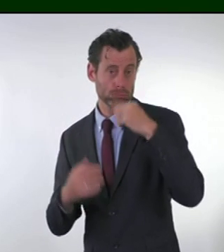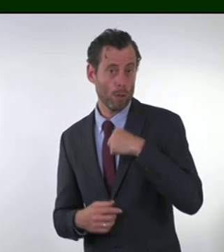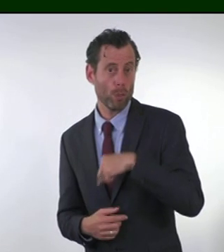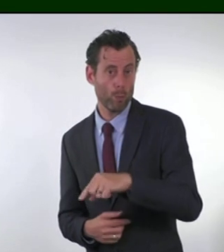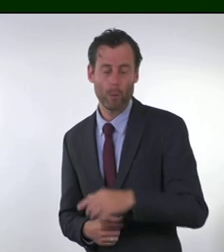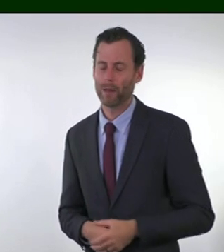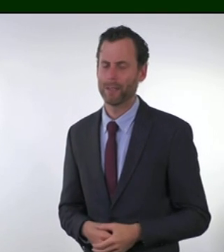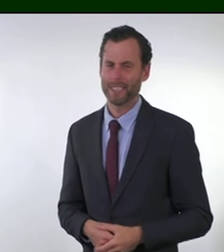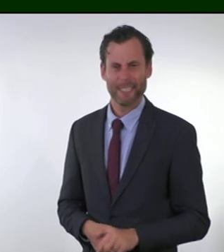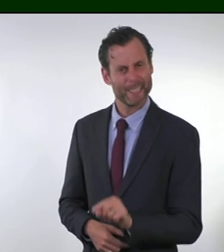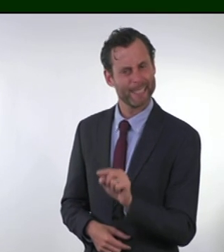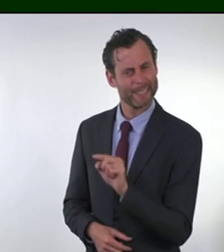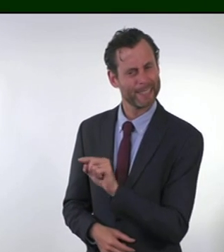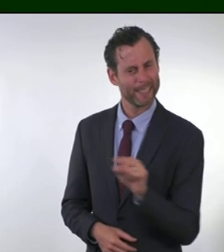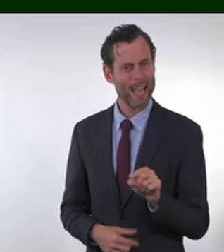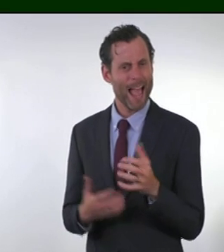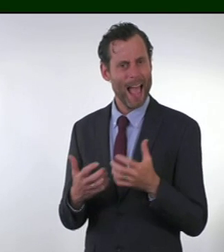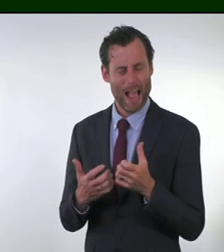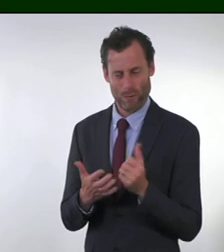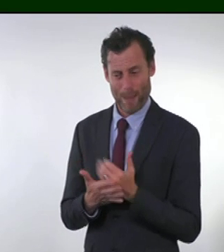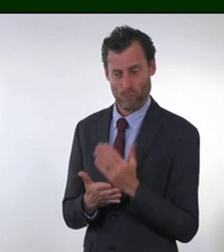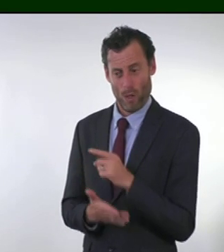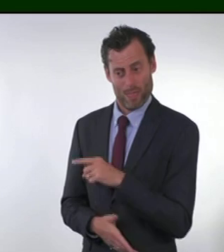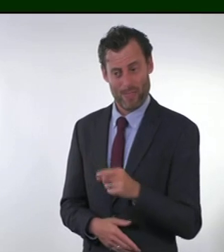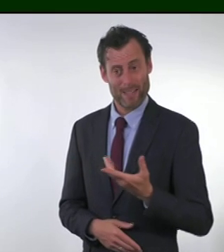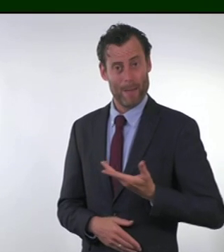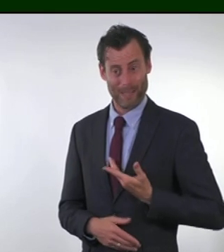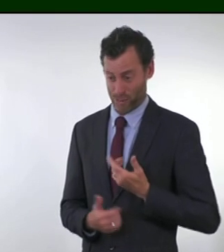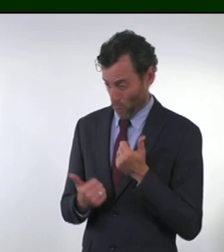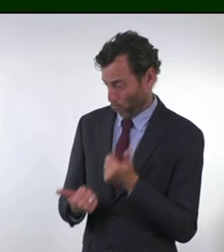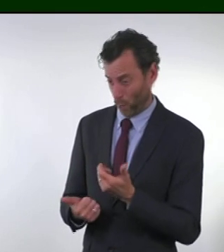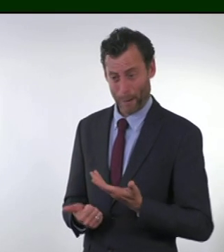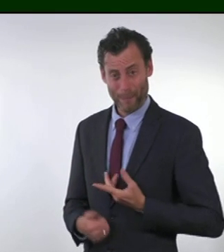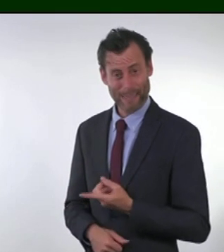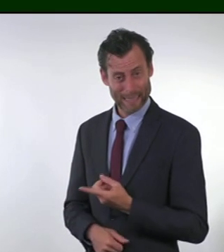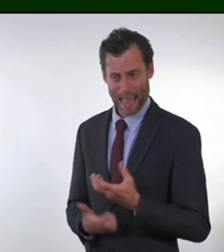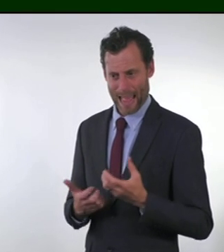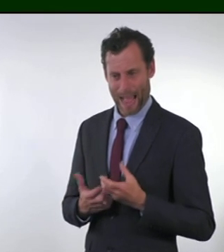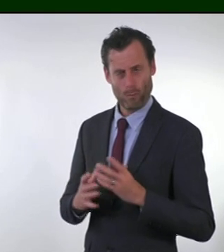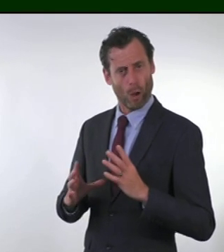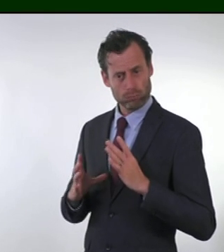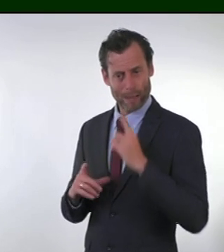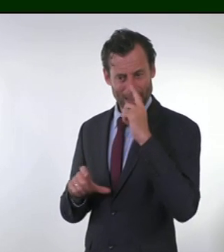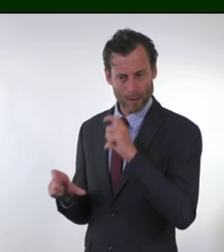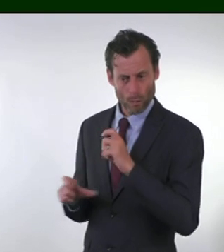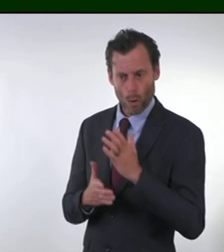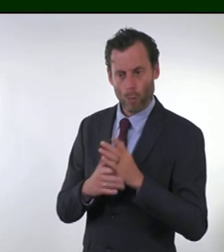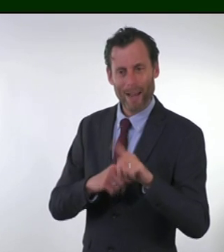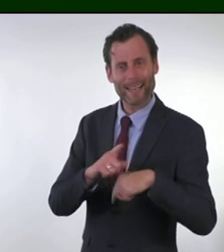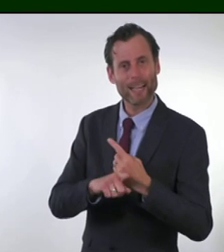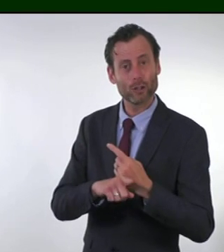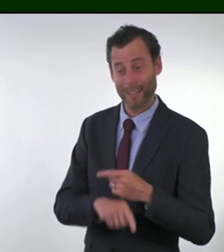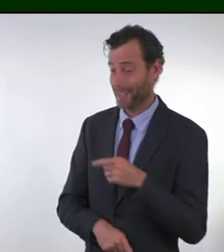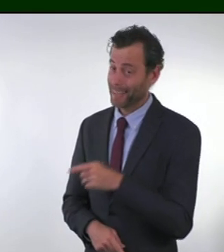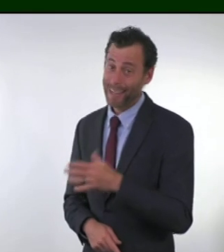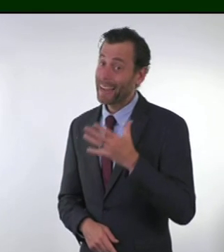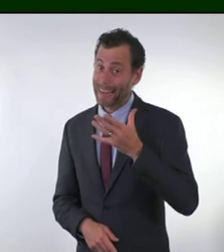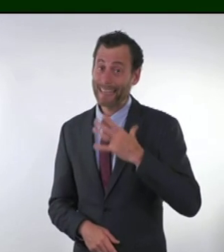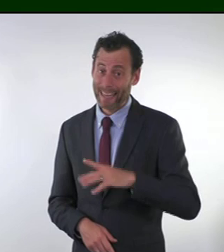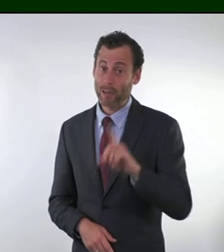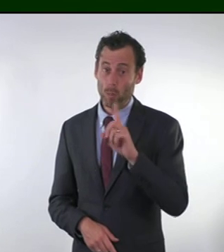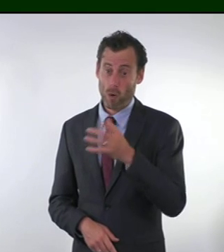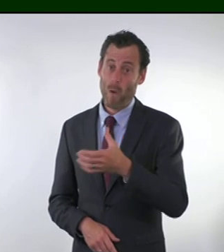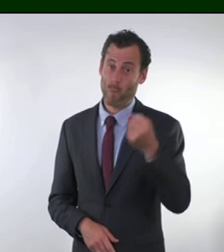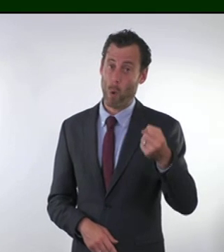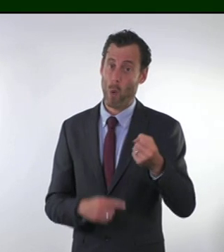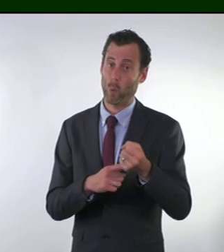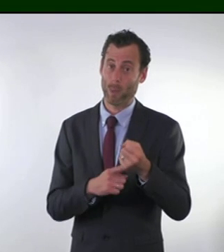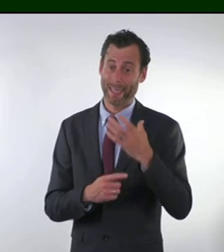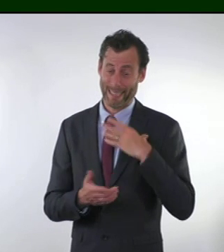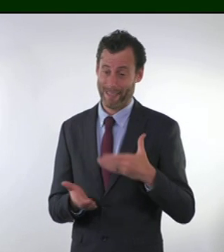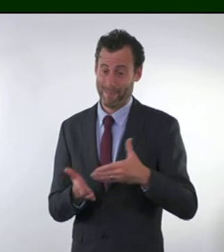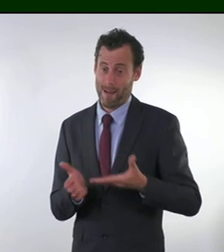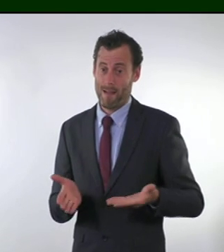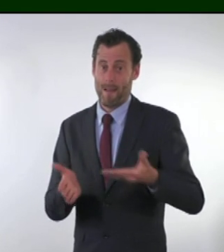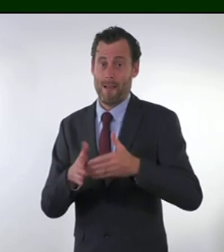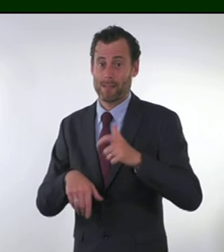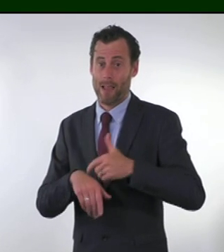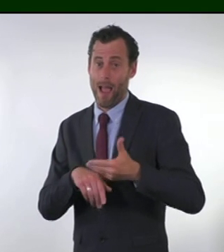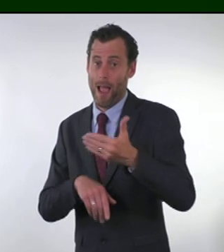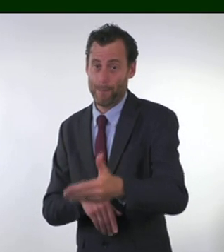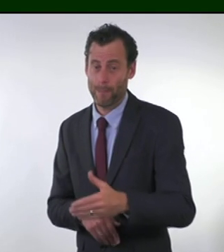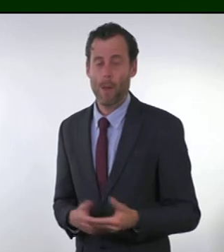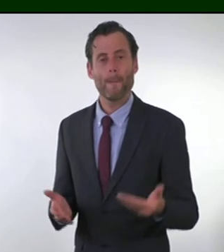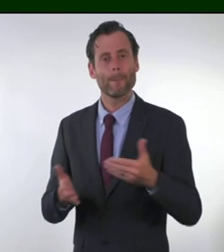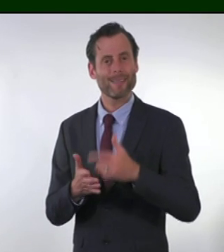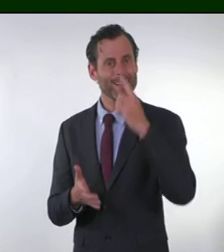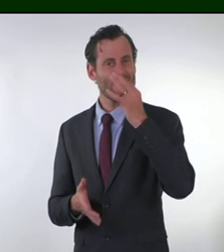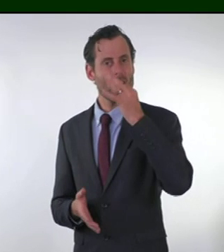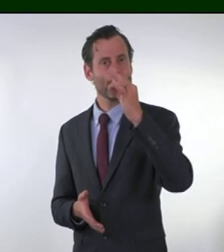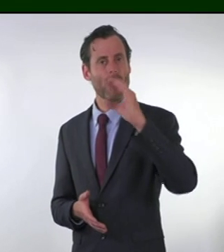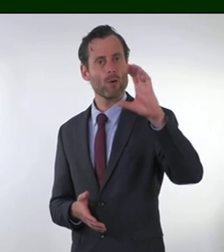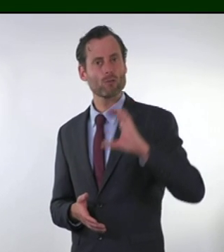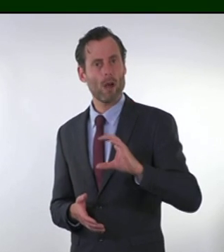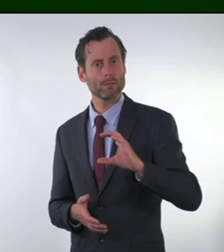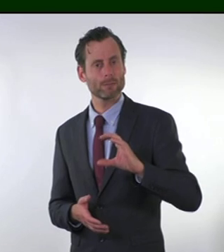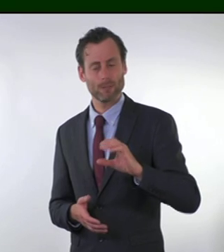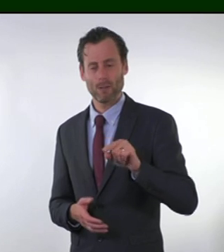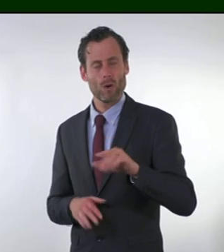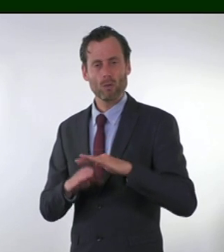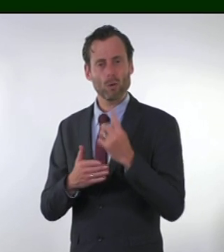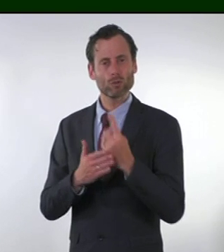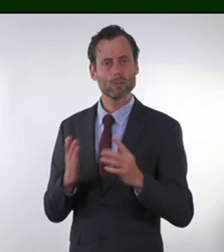Surely, if we are to ensure that these otherwise robust businesses are still there and are ready to go again next year, they will need an extension of furlough to be able to retain their staff and to have access to grants, rather than having to rely on the business interruption loan scheme.